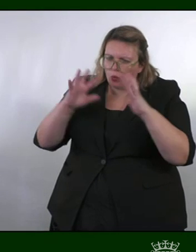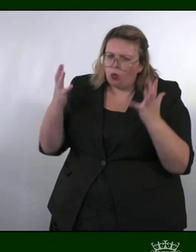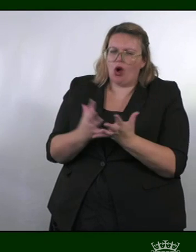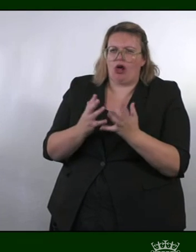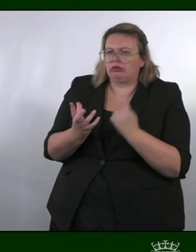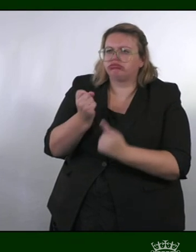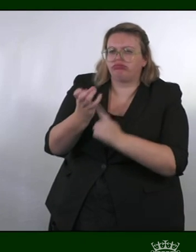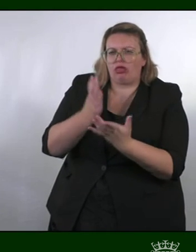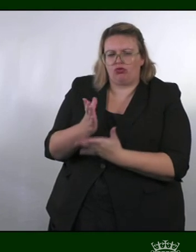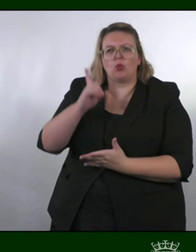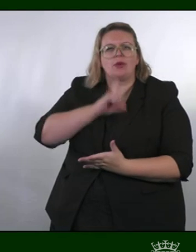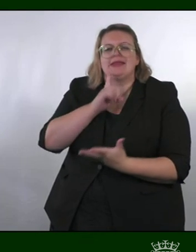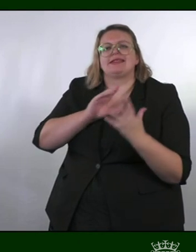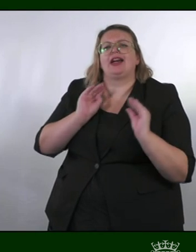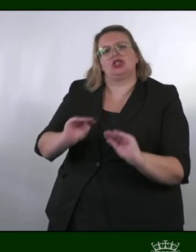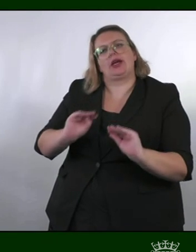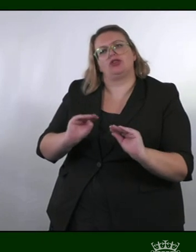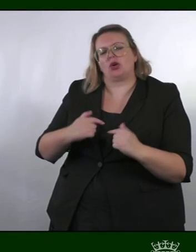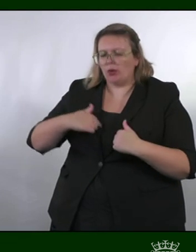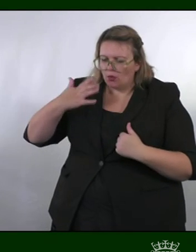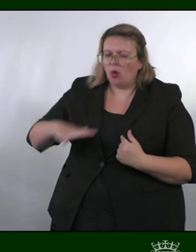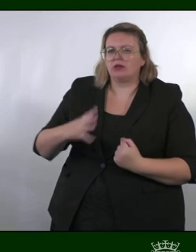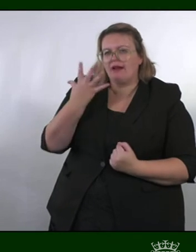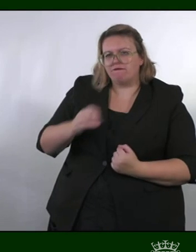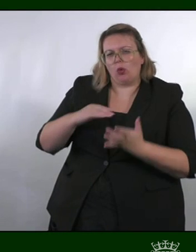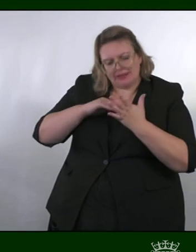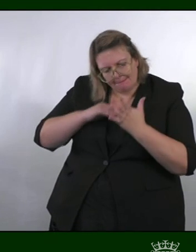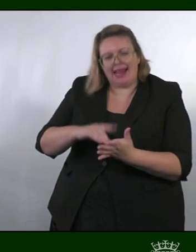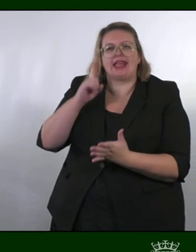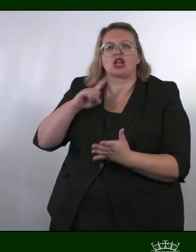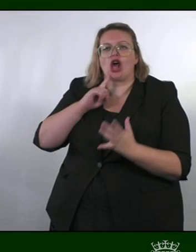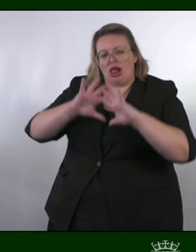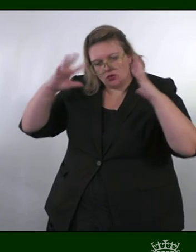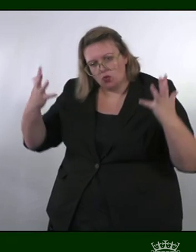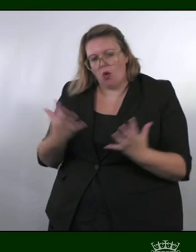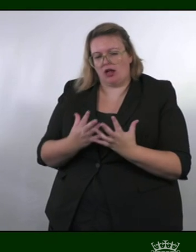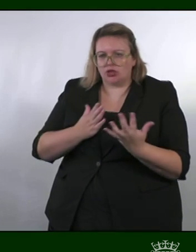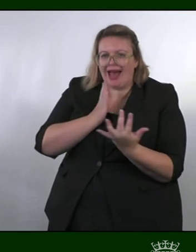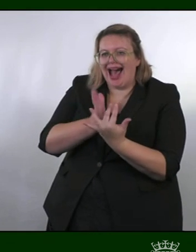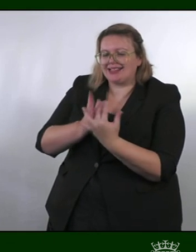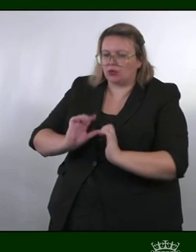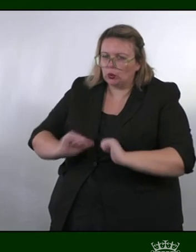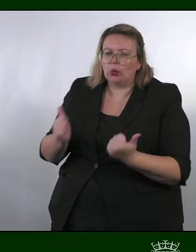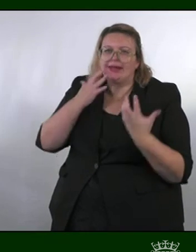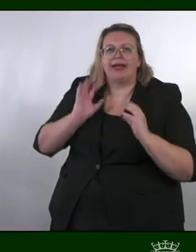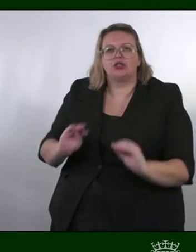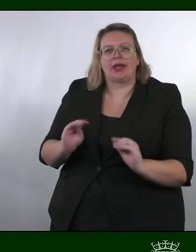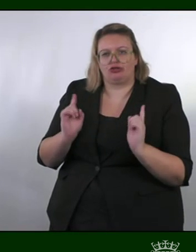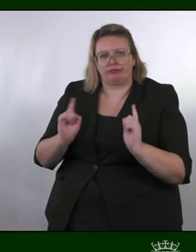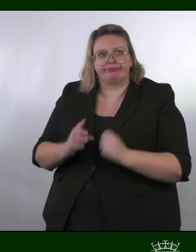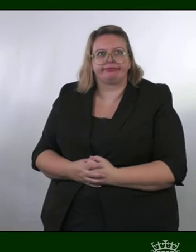Our global objective is to help 40 million girls across the world to get a decent education.